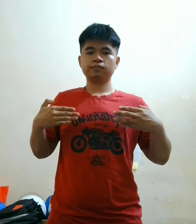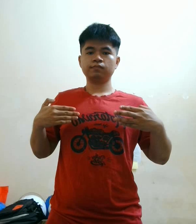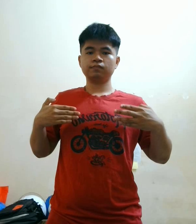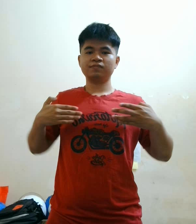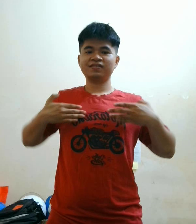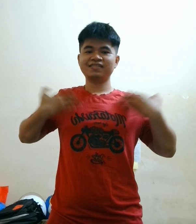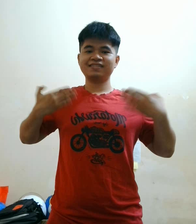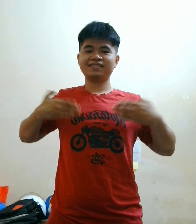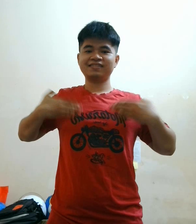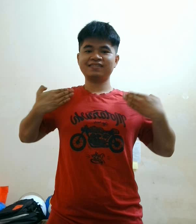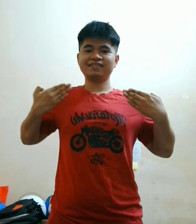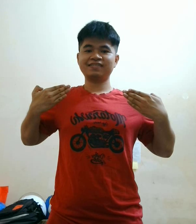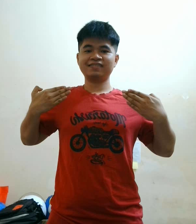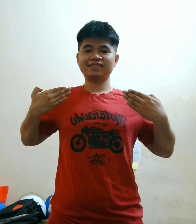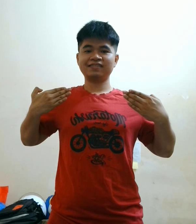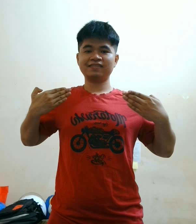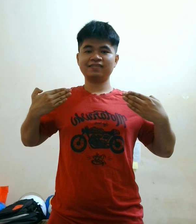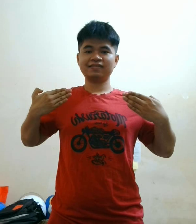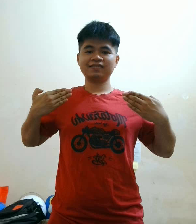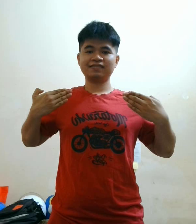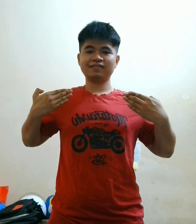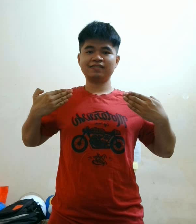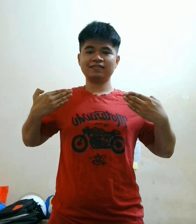vui ve